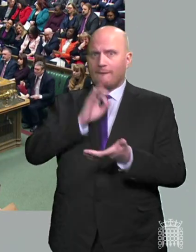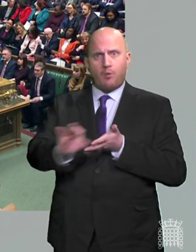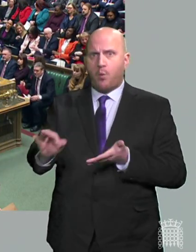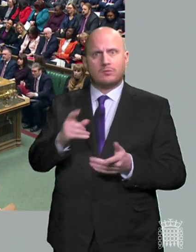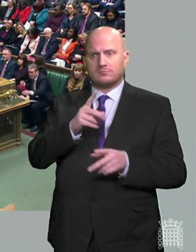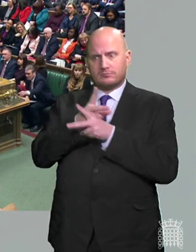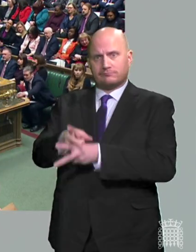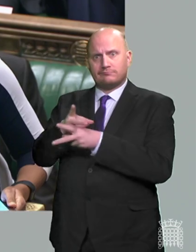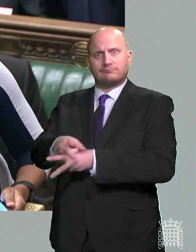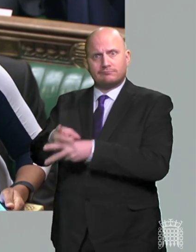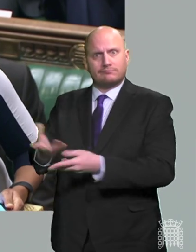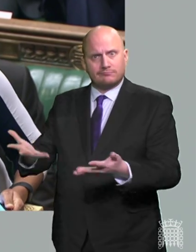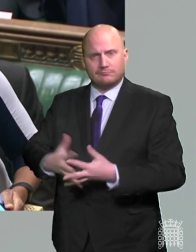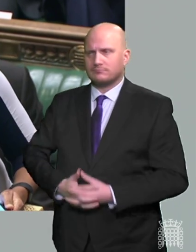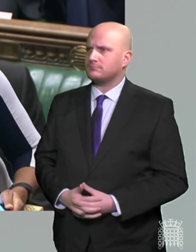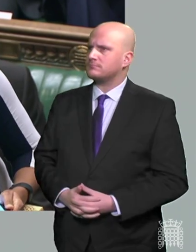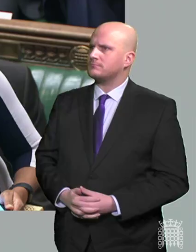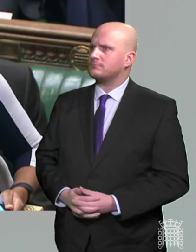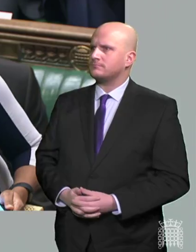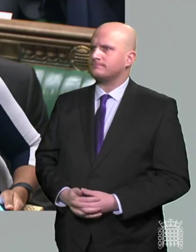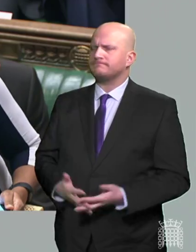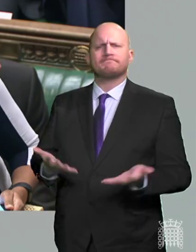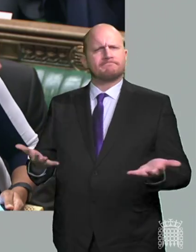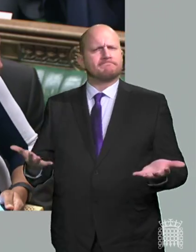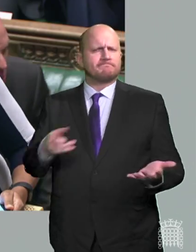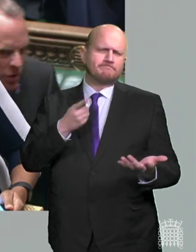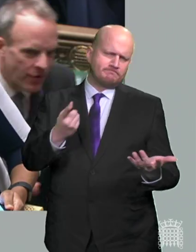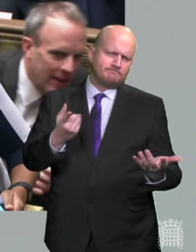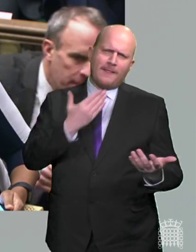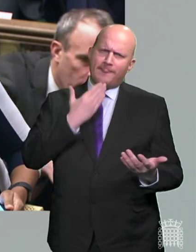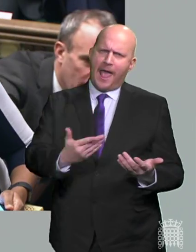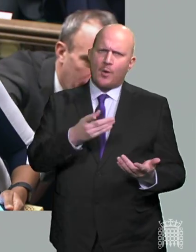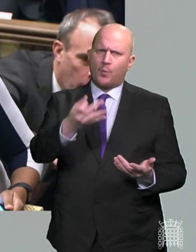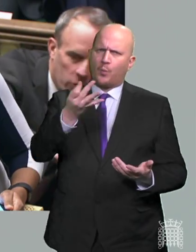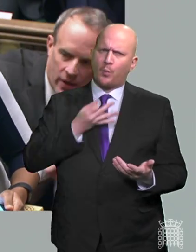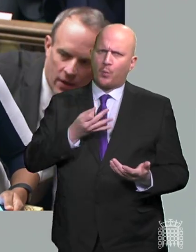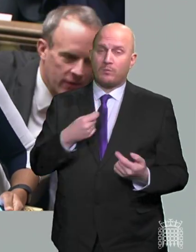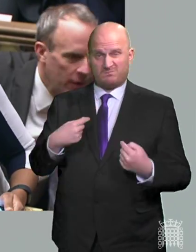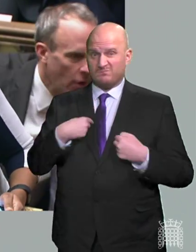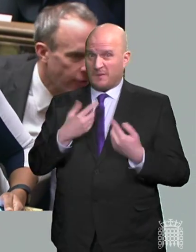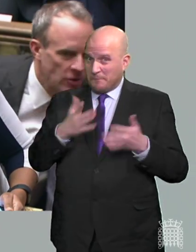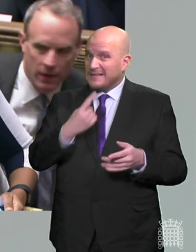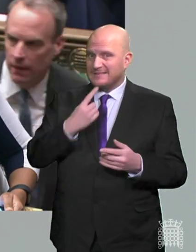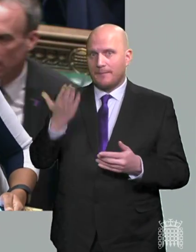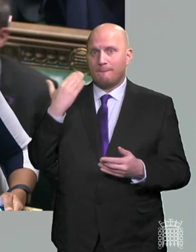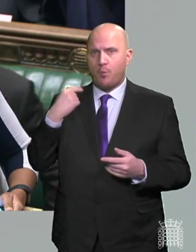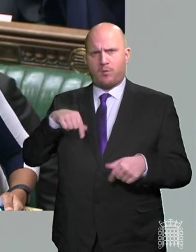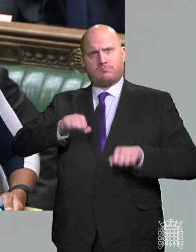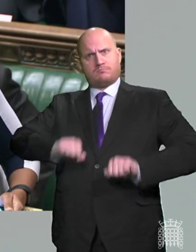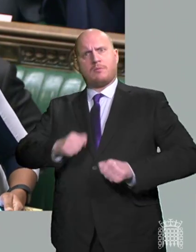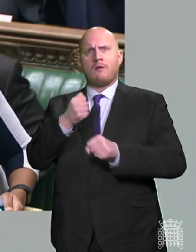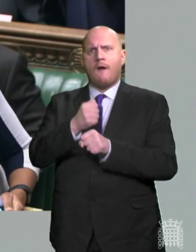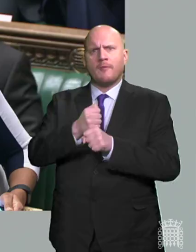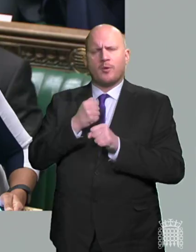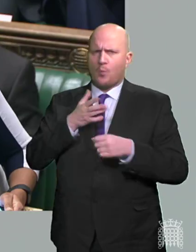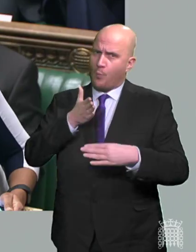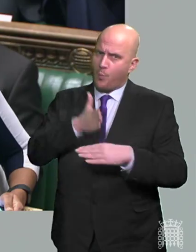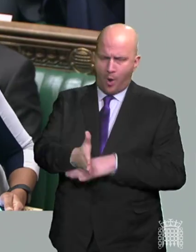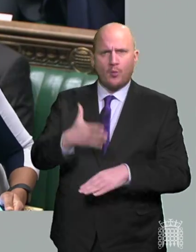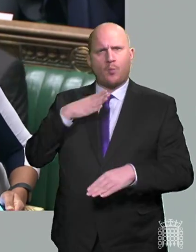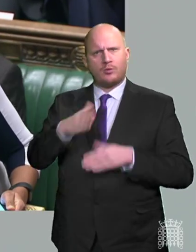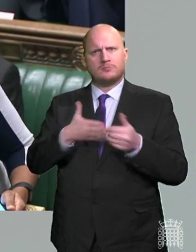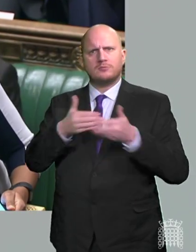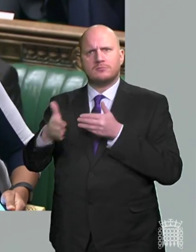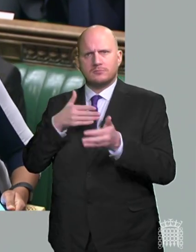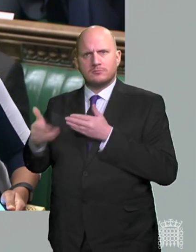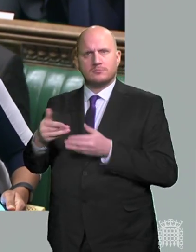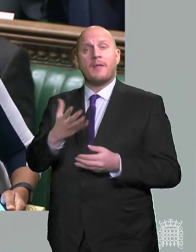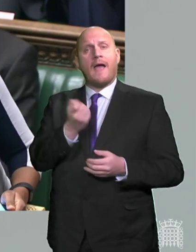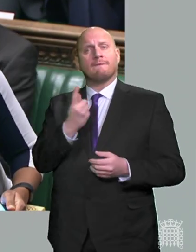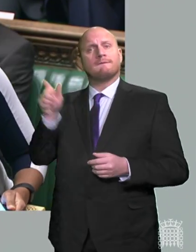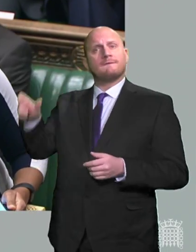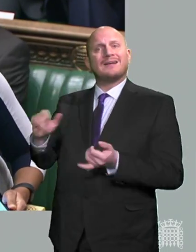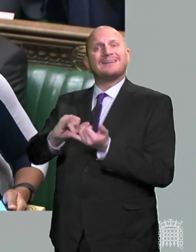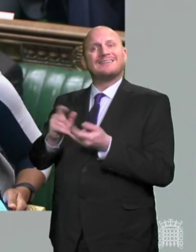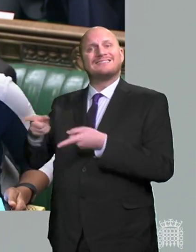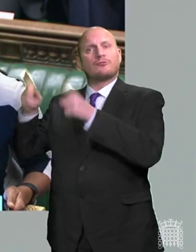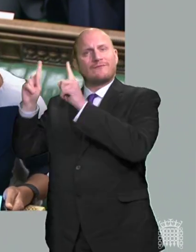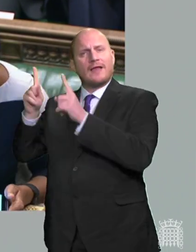I will raise it with my right honourable Friend the Secretary of State for Education, who can write to the honourable Lady and address those concerns more fully.